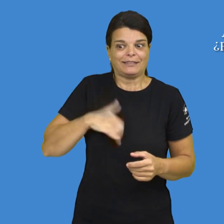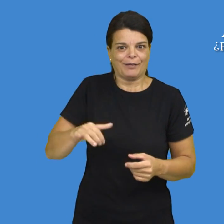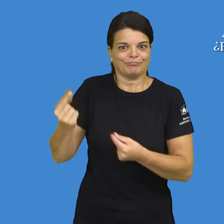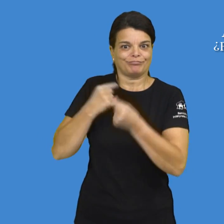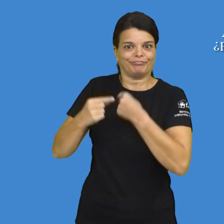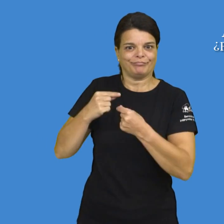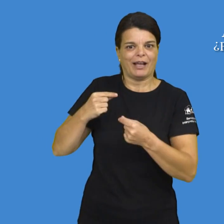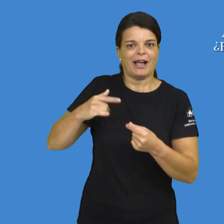virus